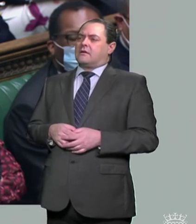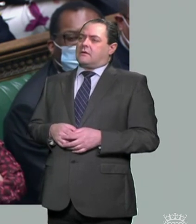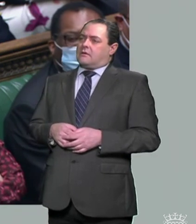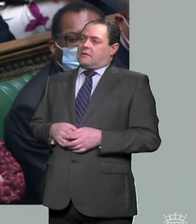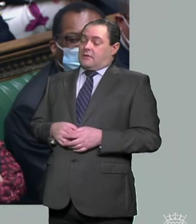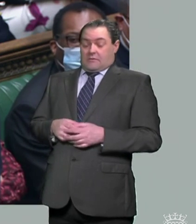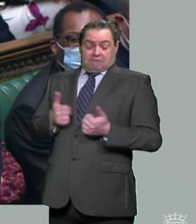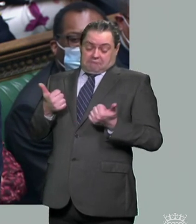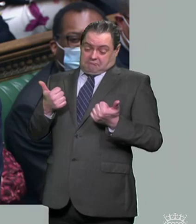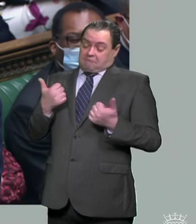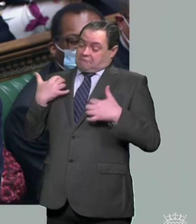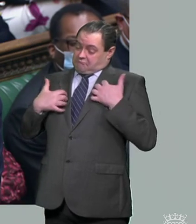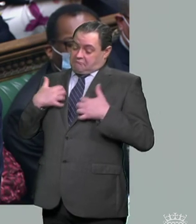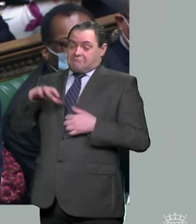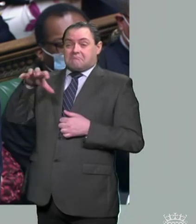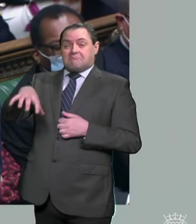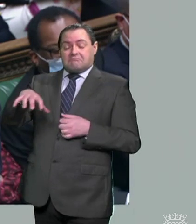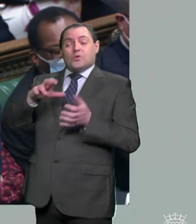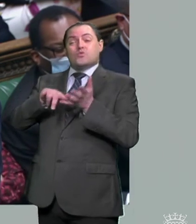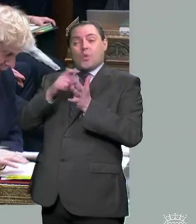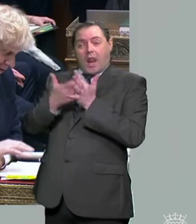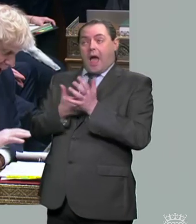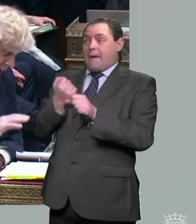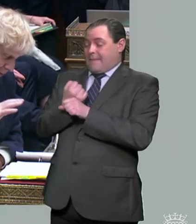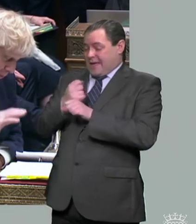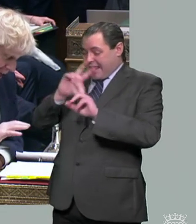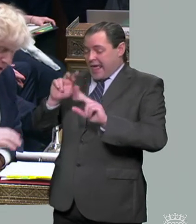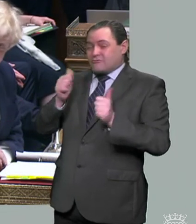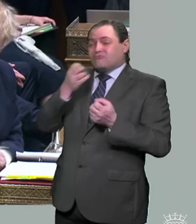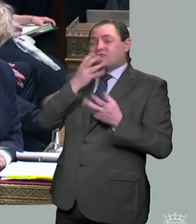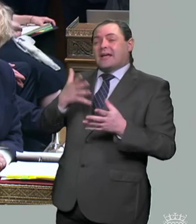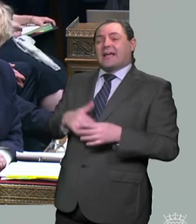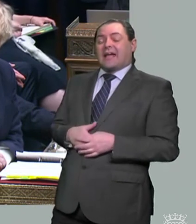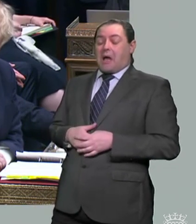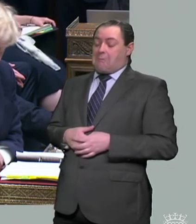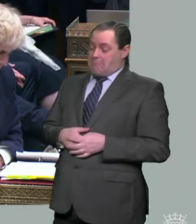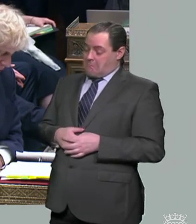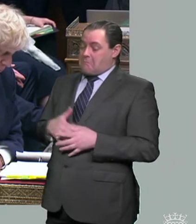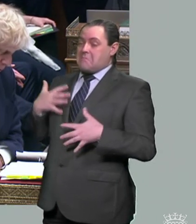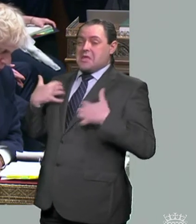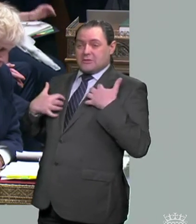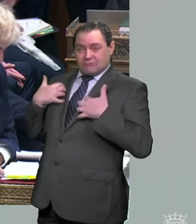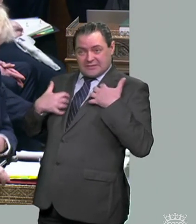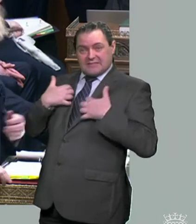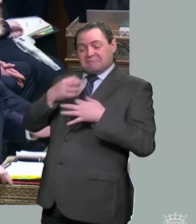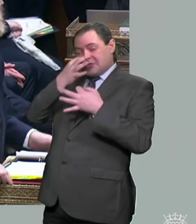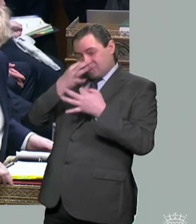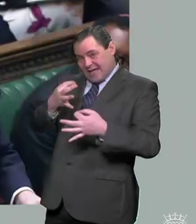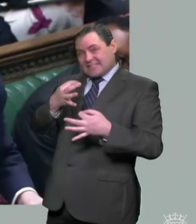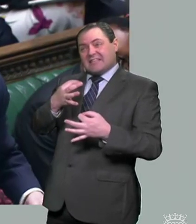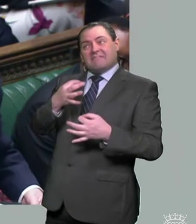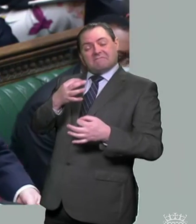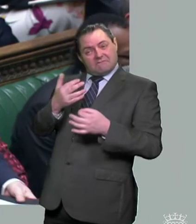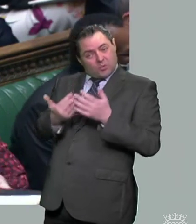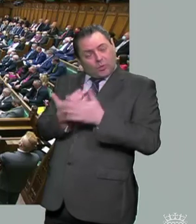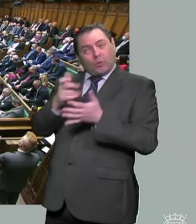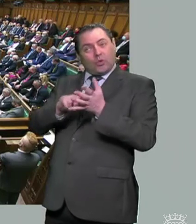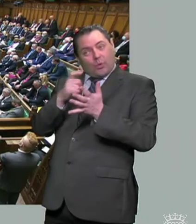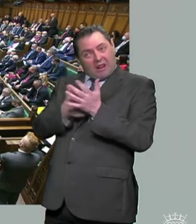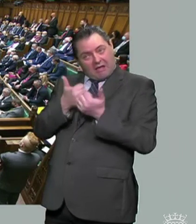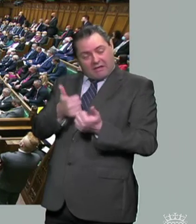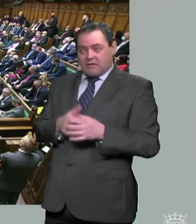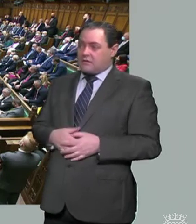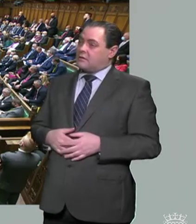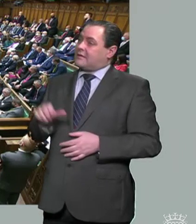It is a fantastic vision and a fantastic site, and it remains a very interesting and attractive prospect for new nuclear power.